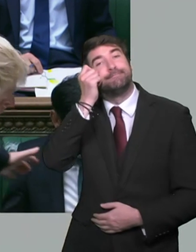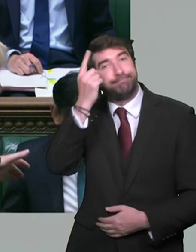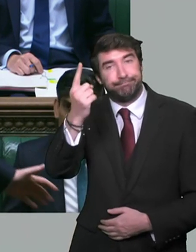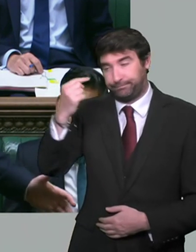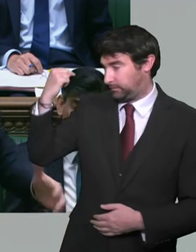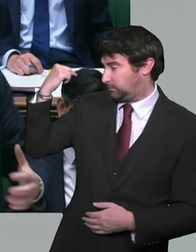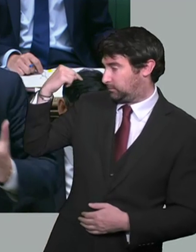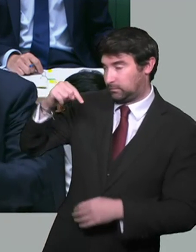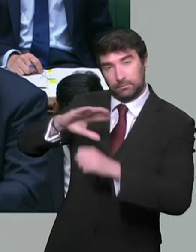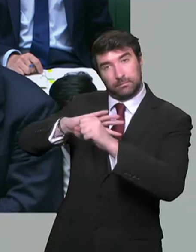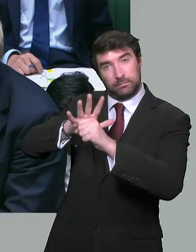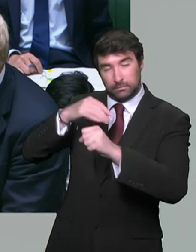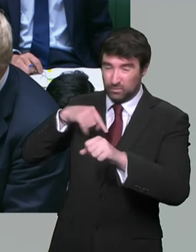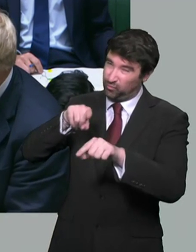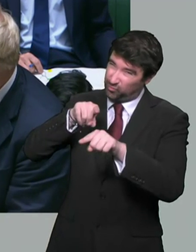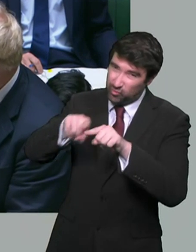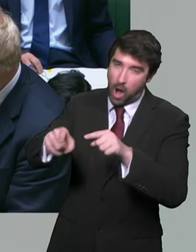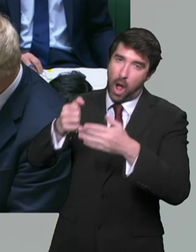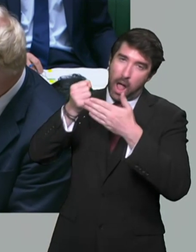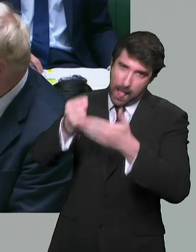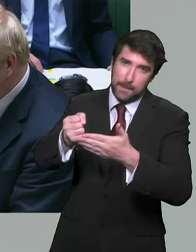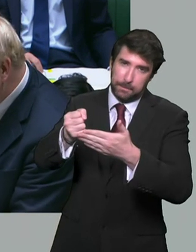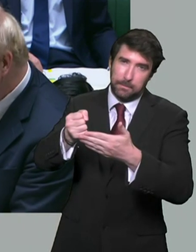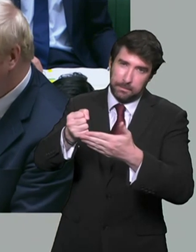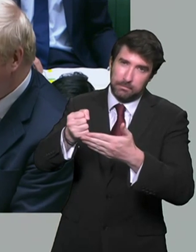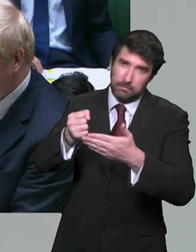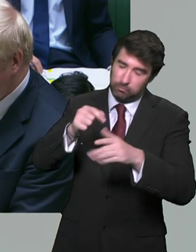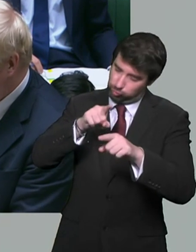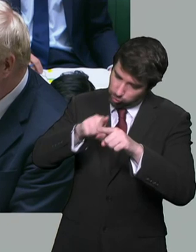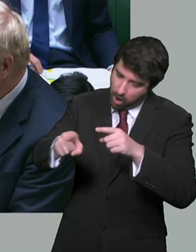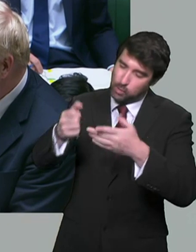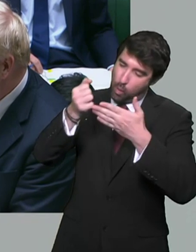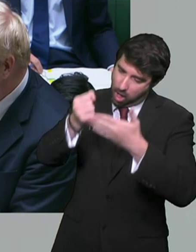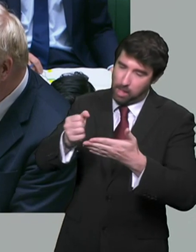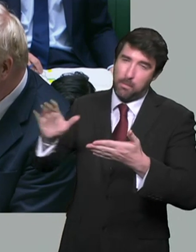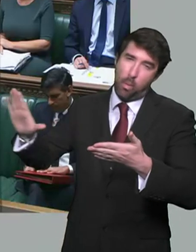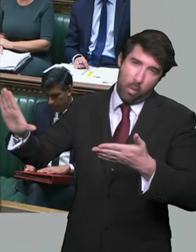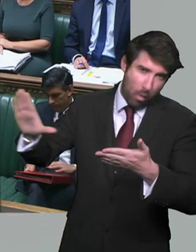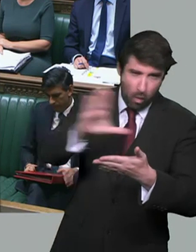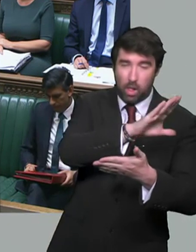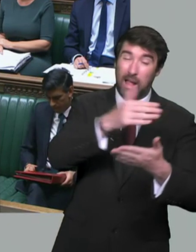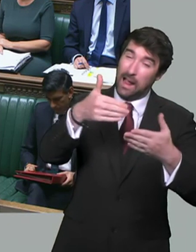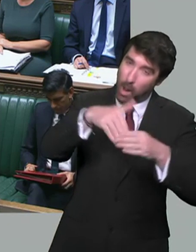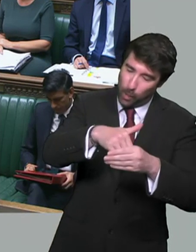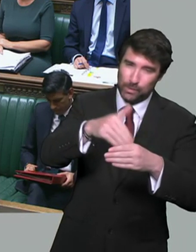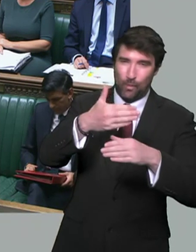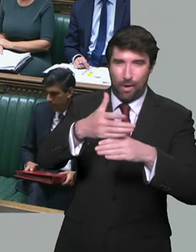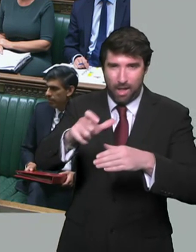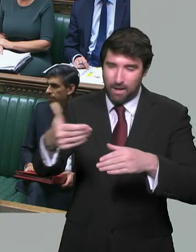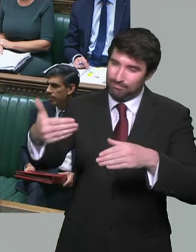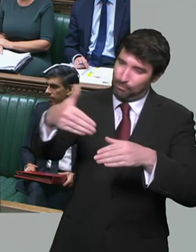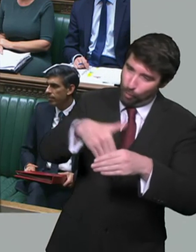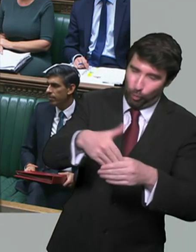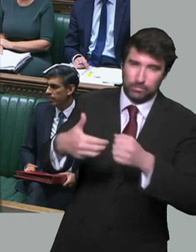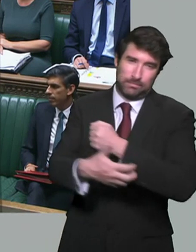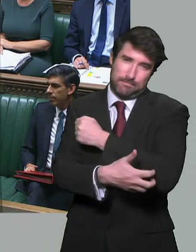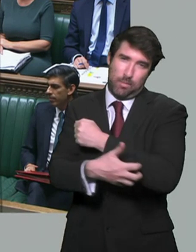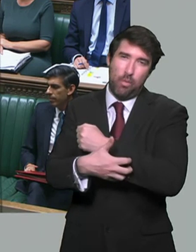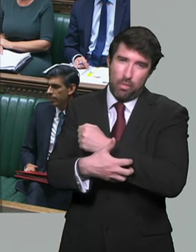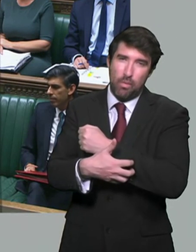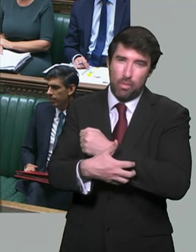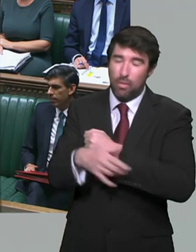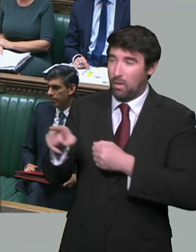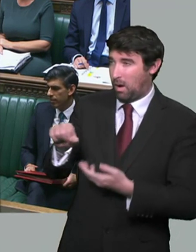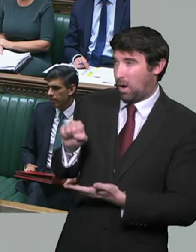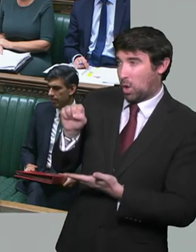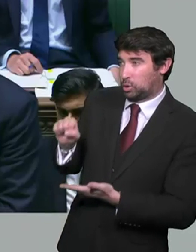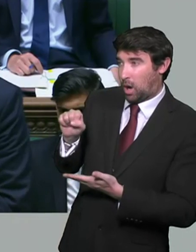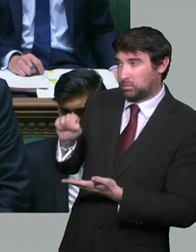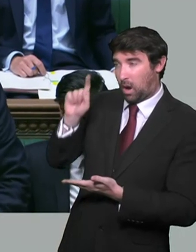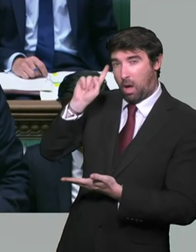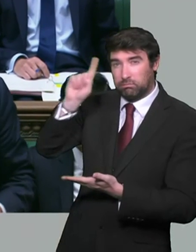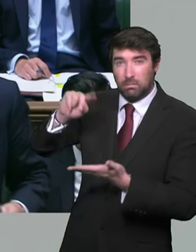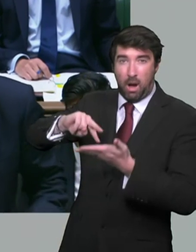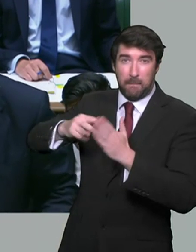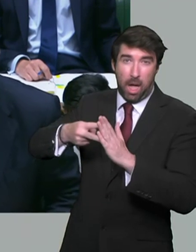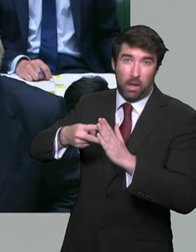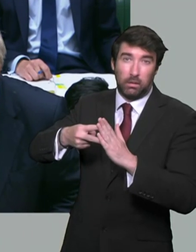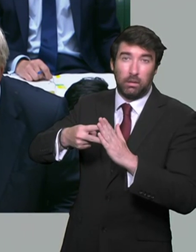My right honourable Friend the Chancellor brought forward a package that was recognised around the world as being almost uniquely progressive in the way it directed funding and support to the lowest paid and the neediest.